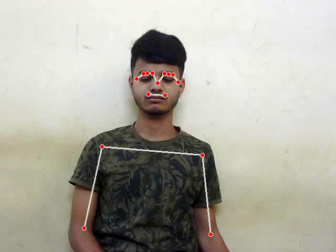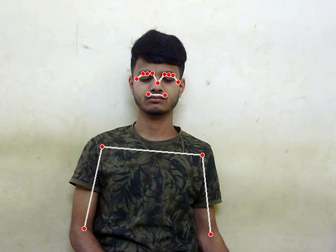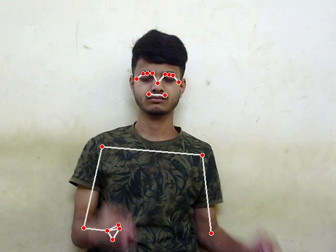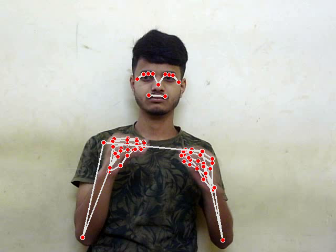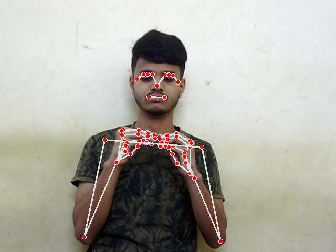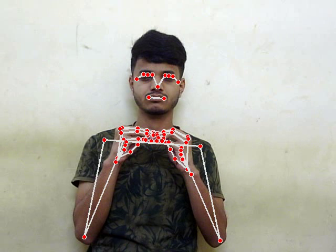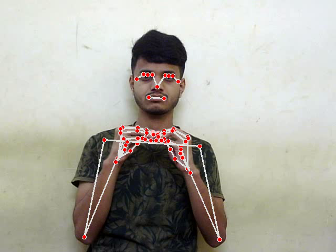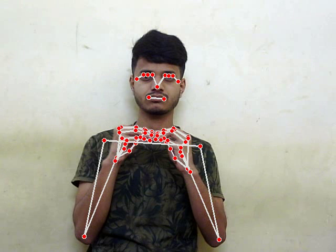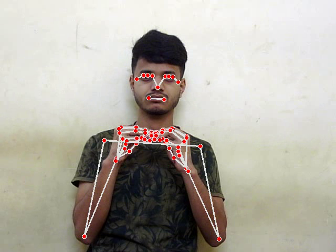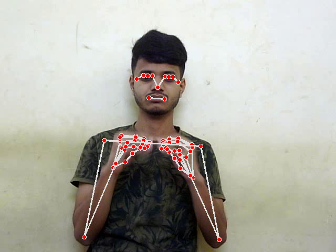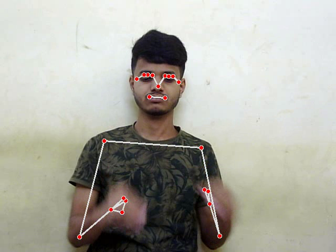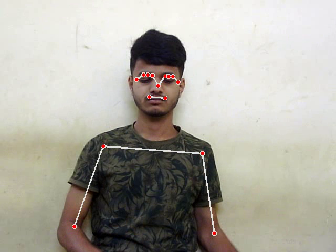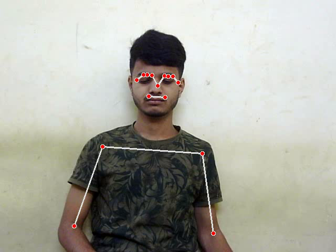more